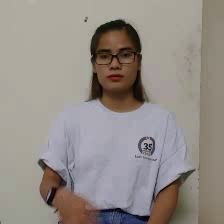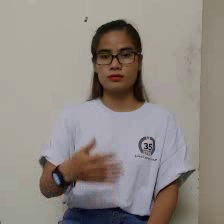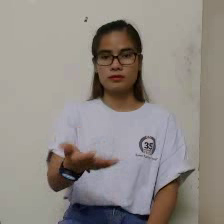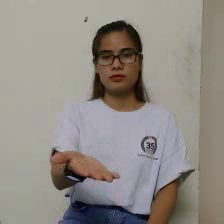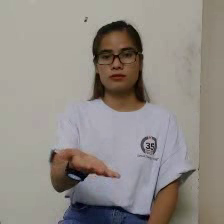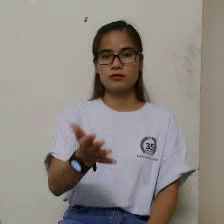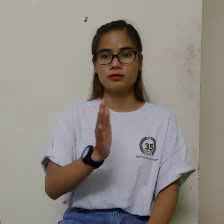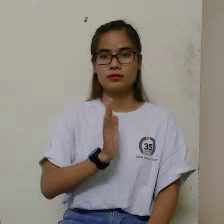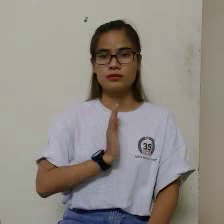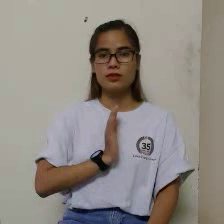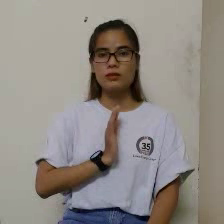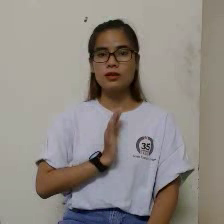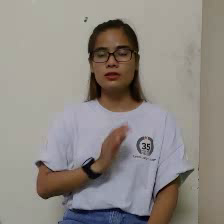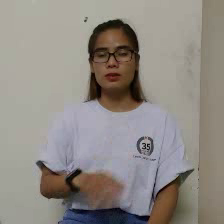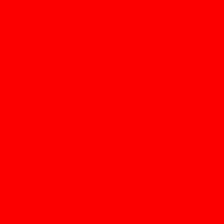Xin phép